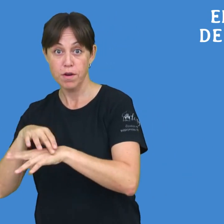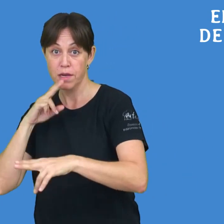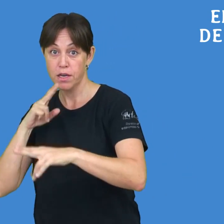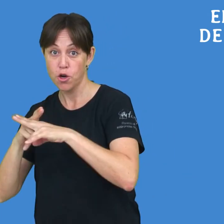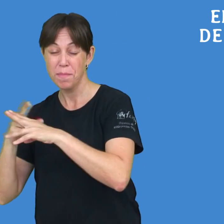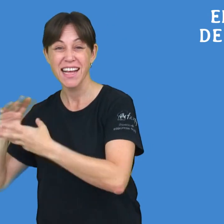nombre